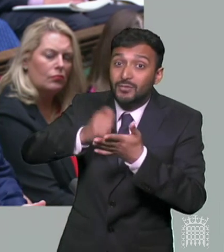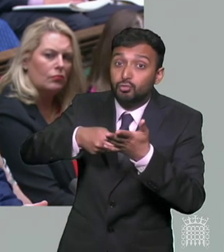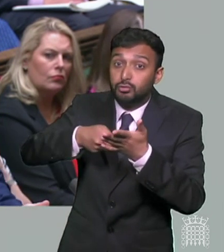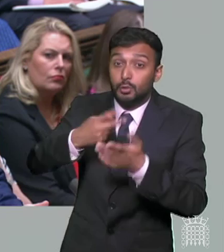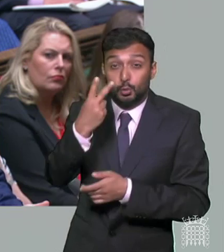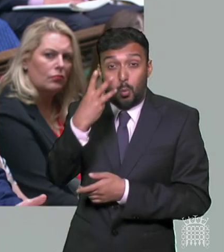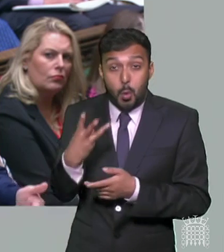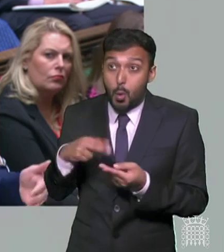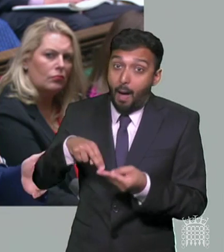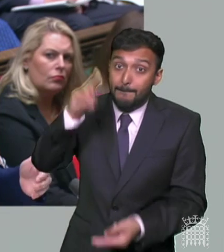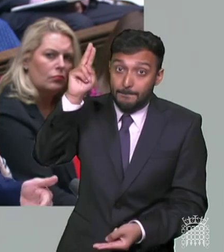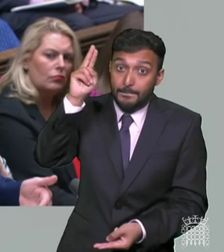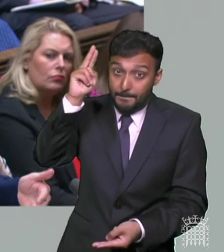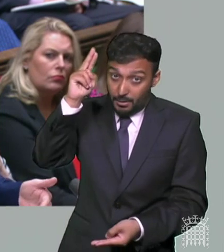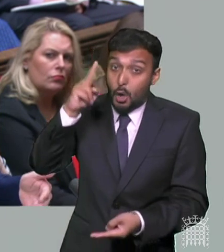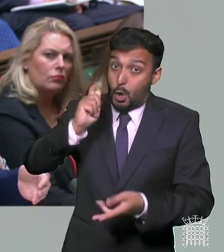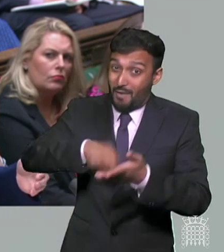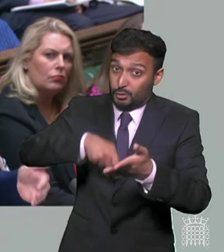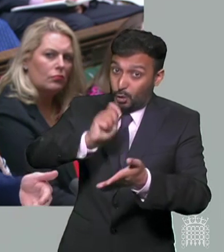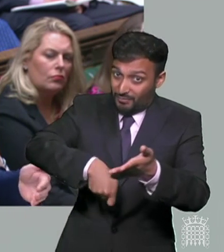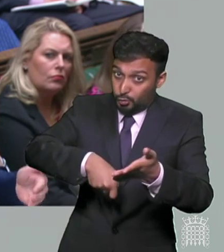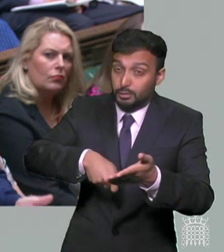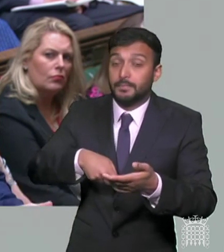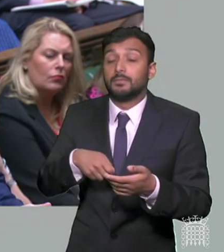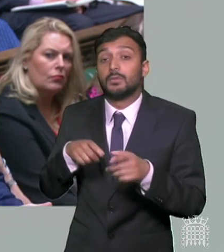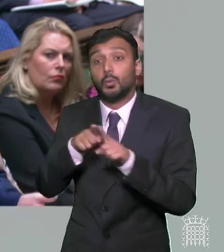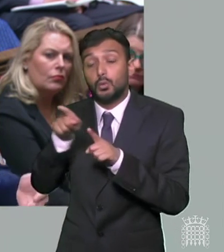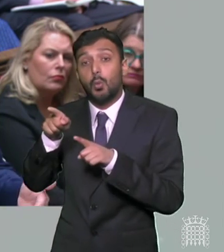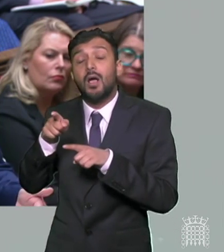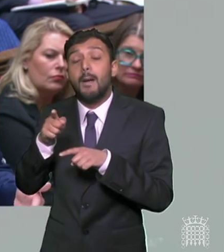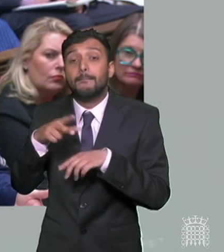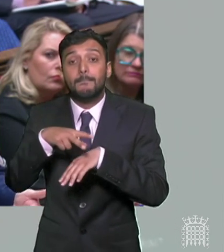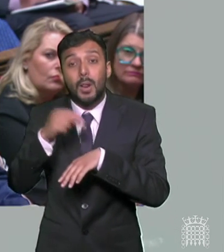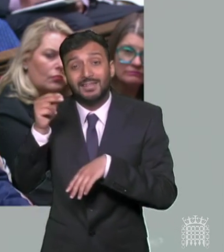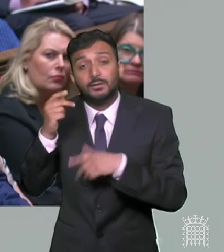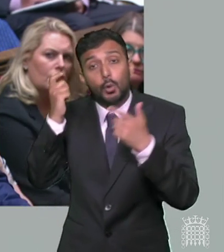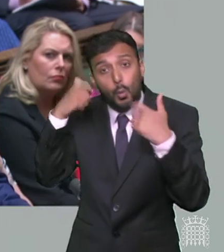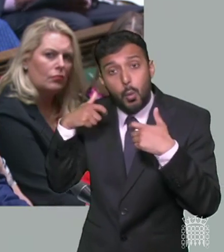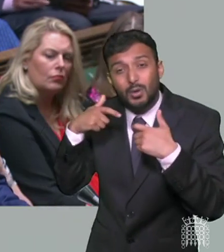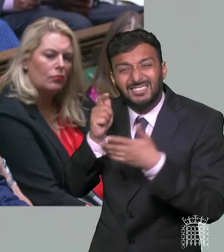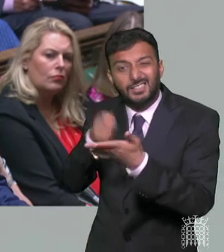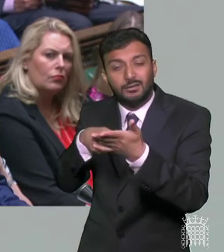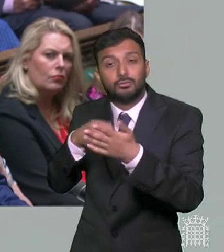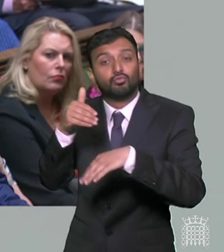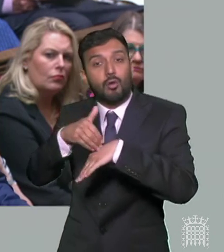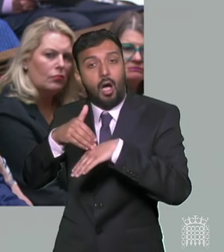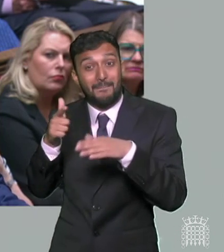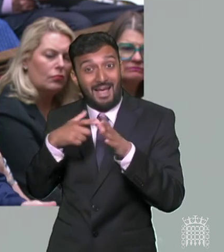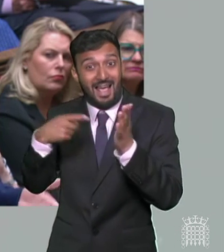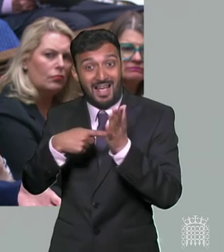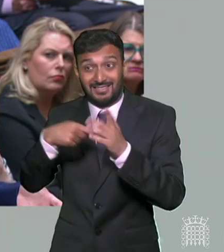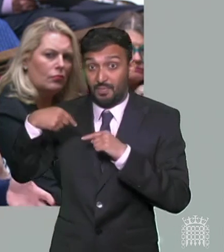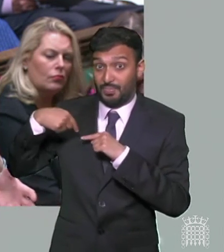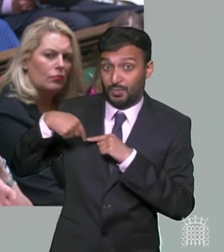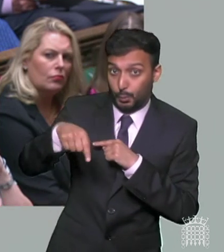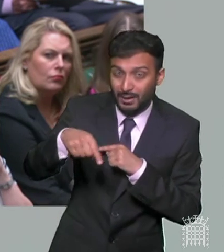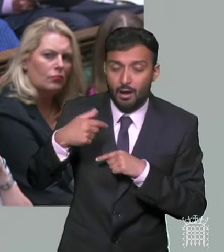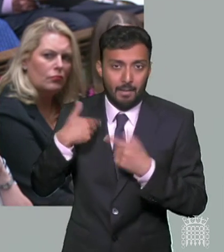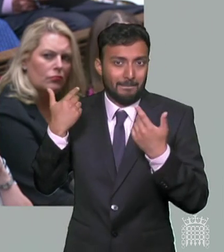In the Police, Crime, Sentencing and Courts Act 2022, which came into force this week, we took extra measures.